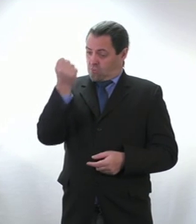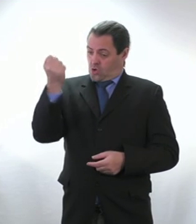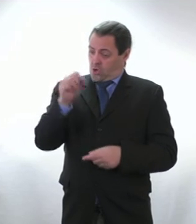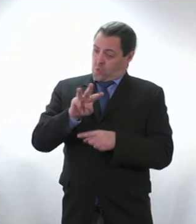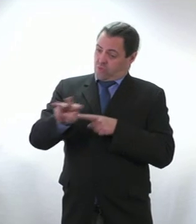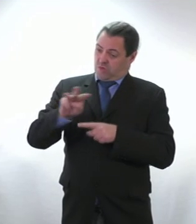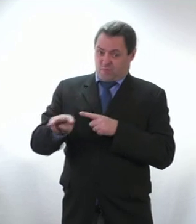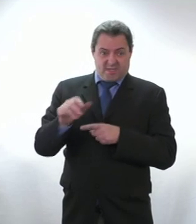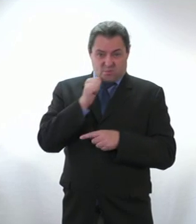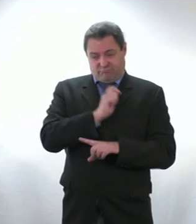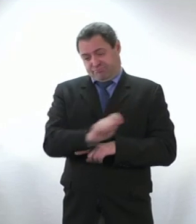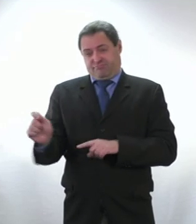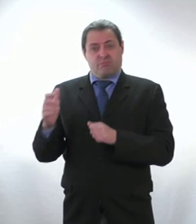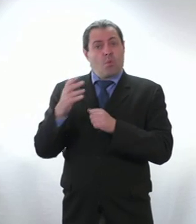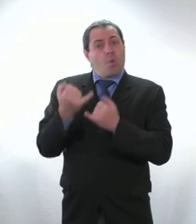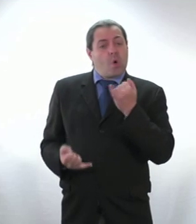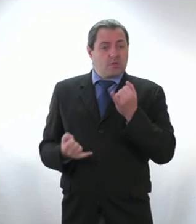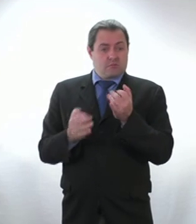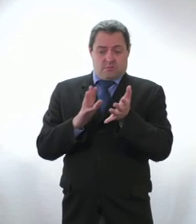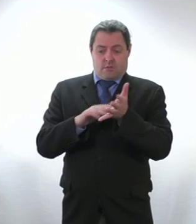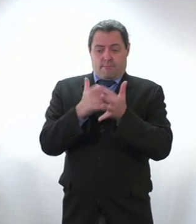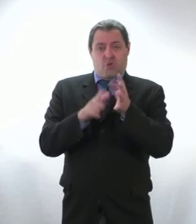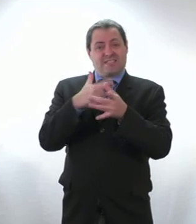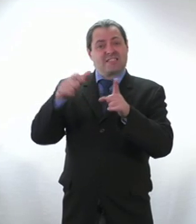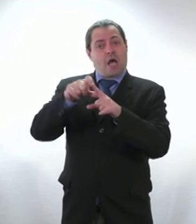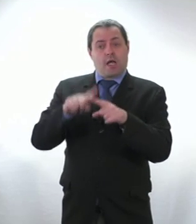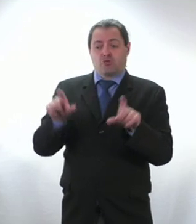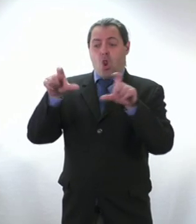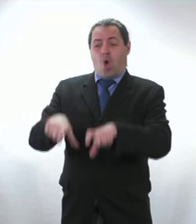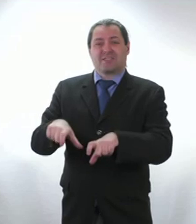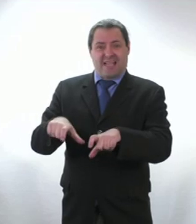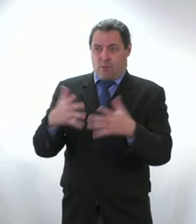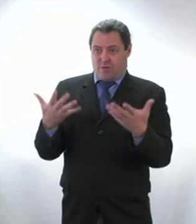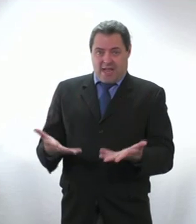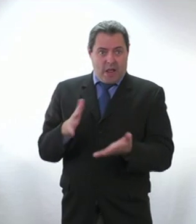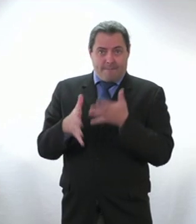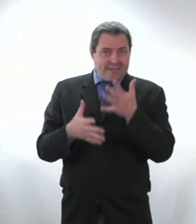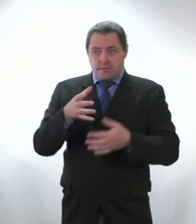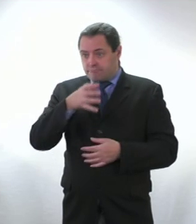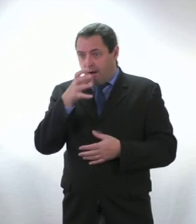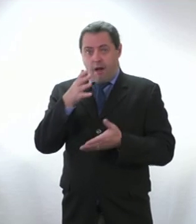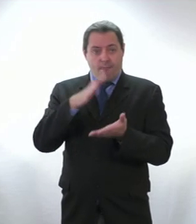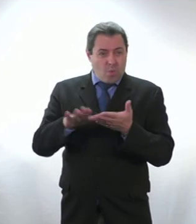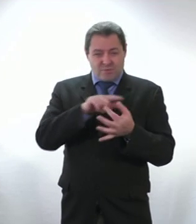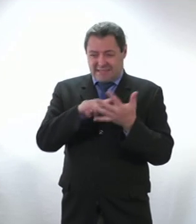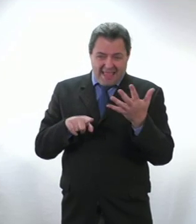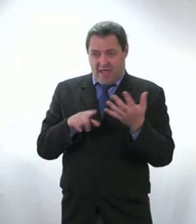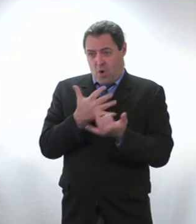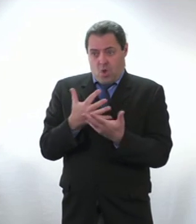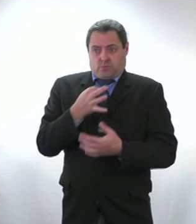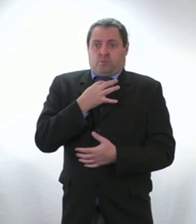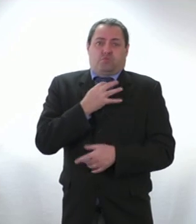The Merseyside local lockdown puts 58,000 jobs in what was a booming hospitality sector in the immediate firing line.